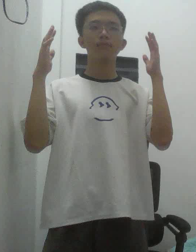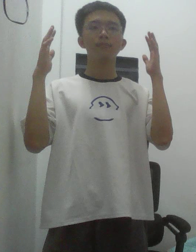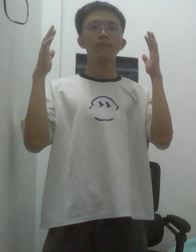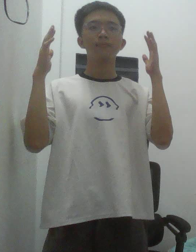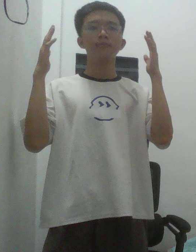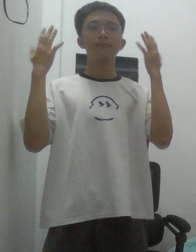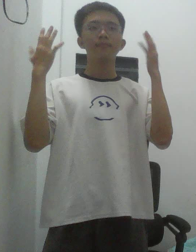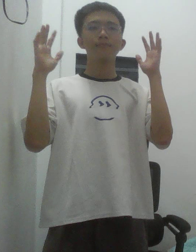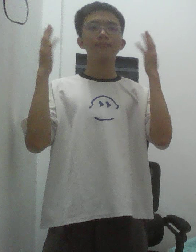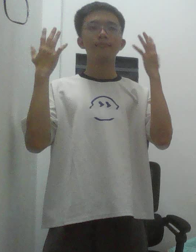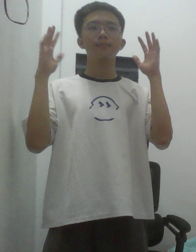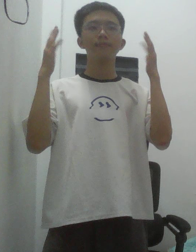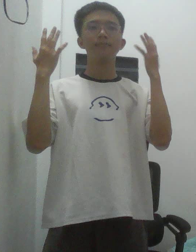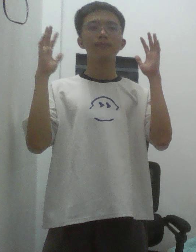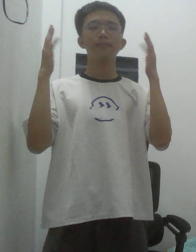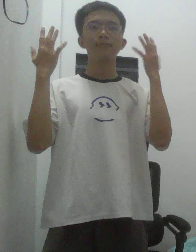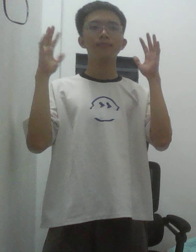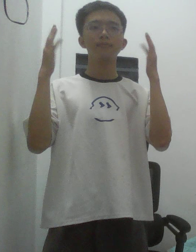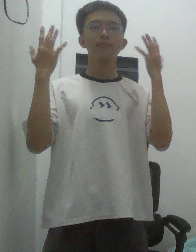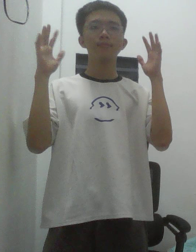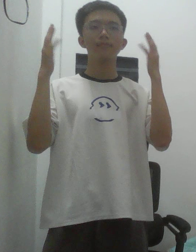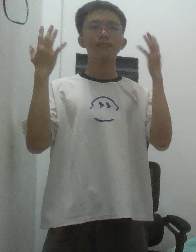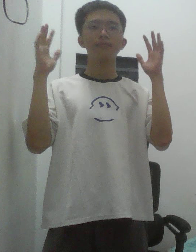vo tay